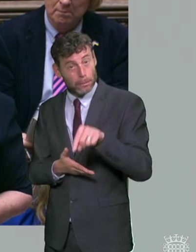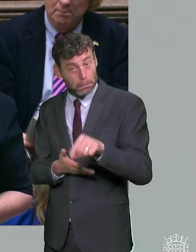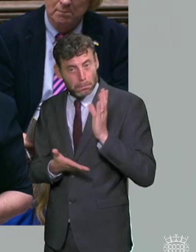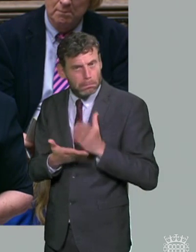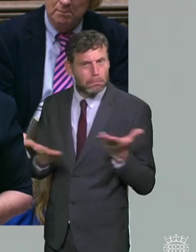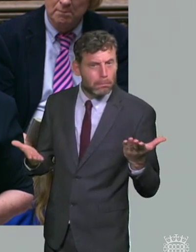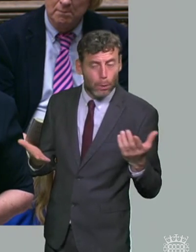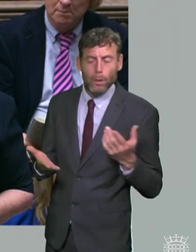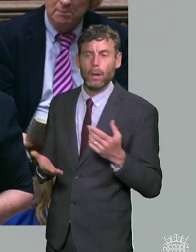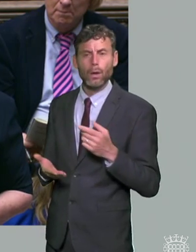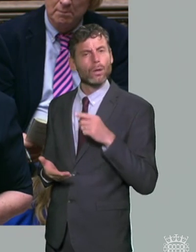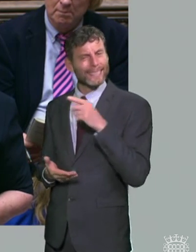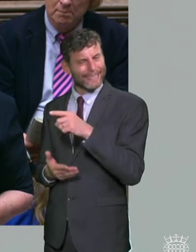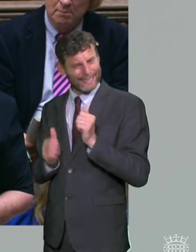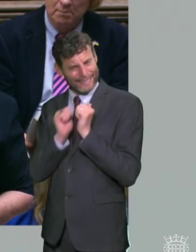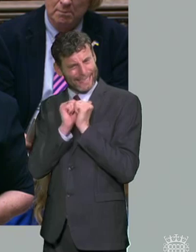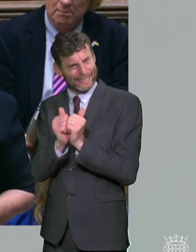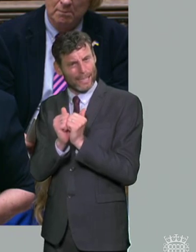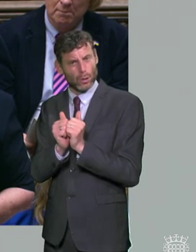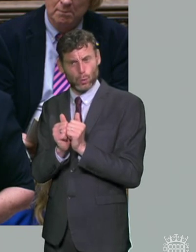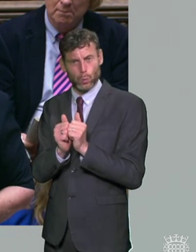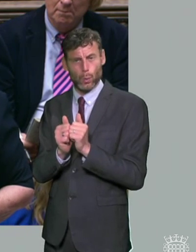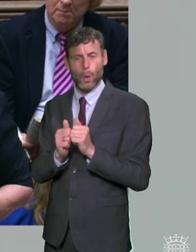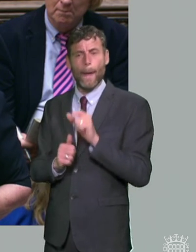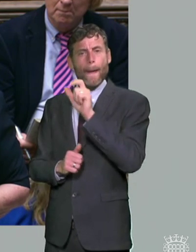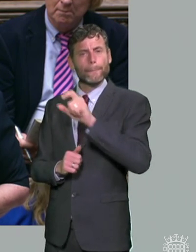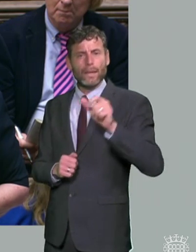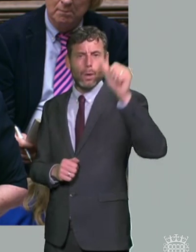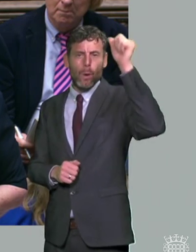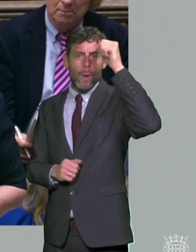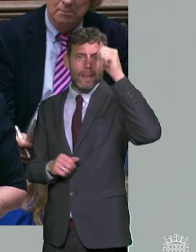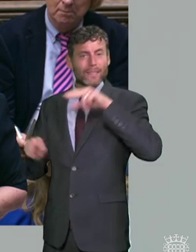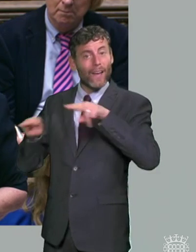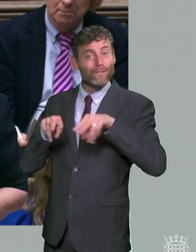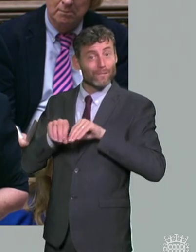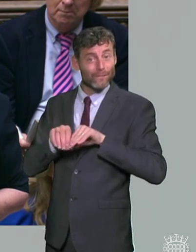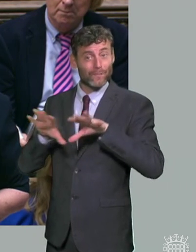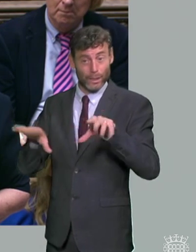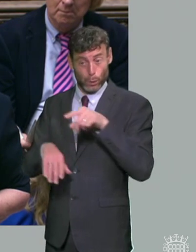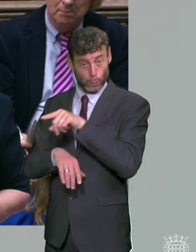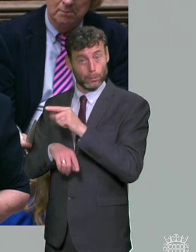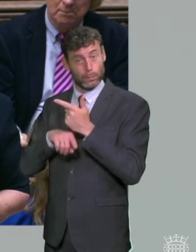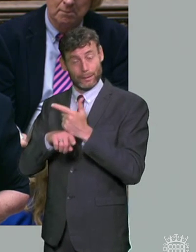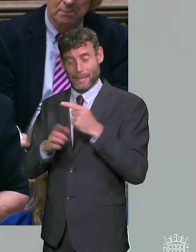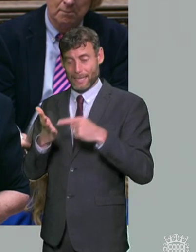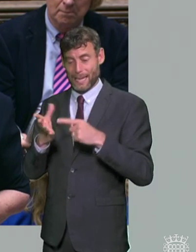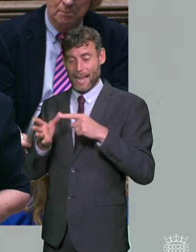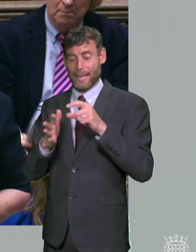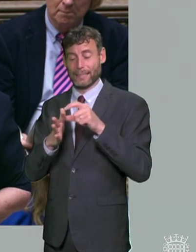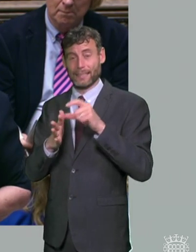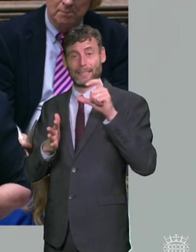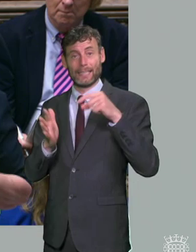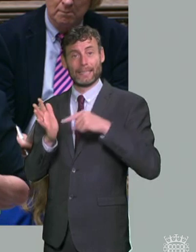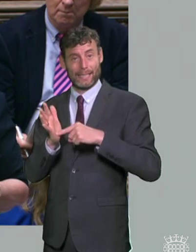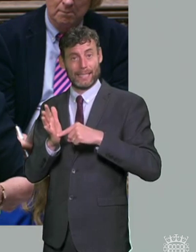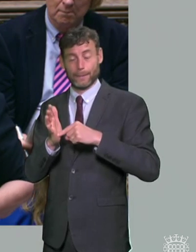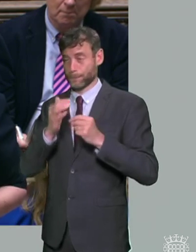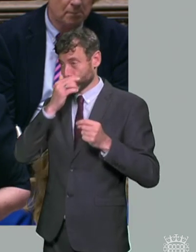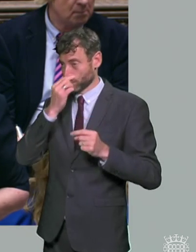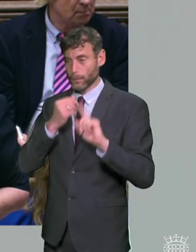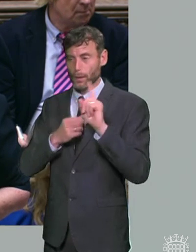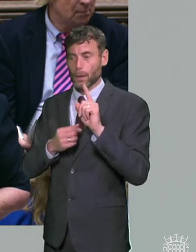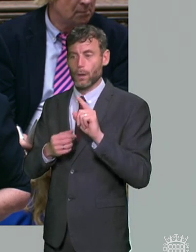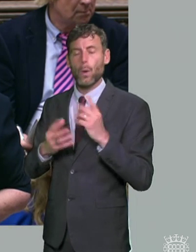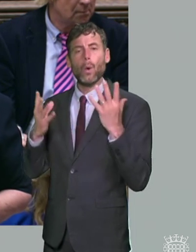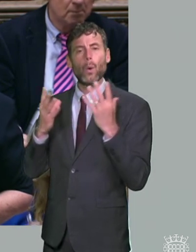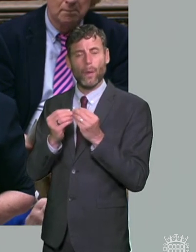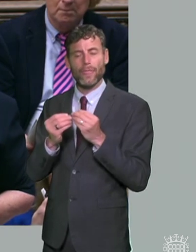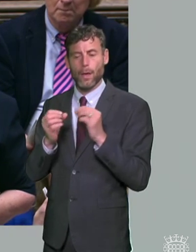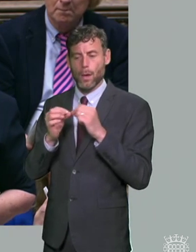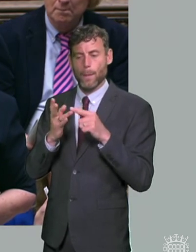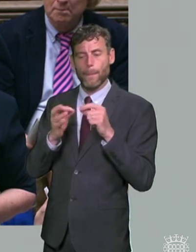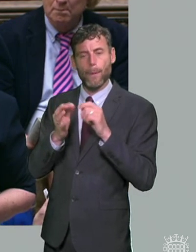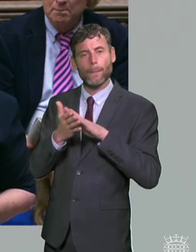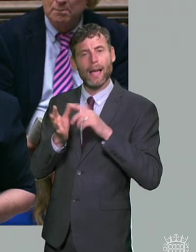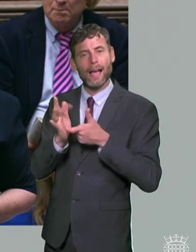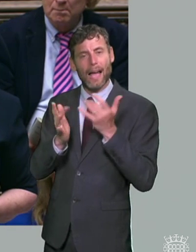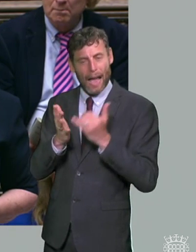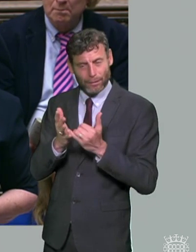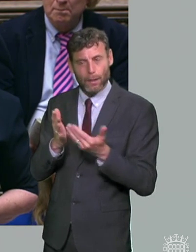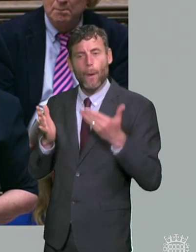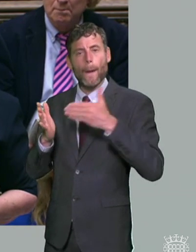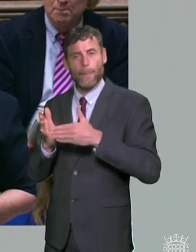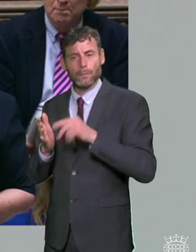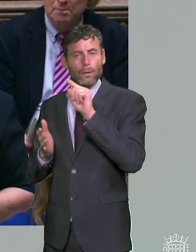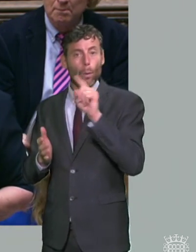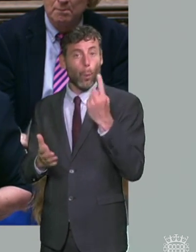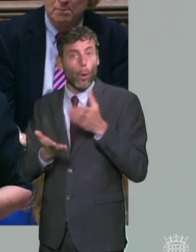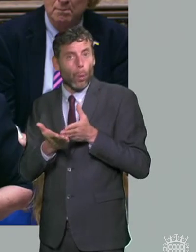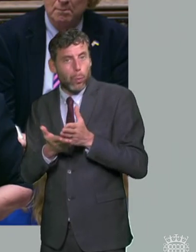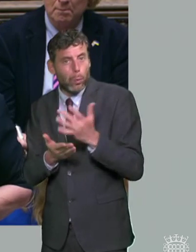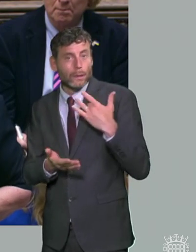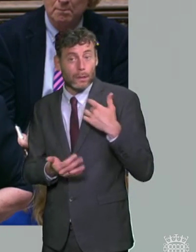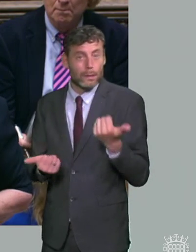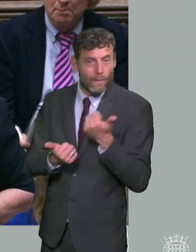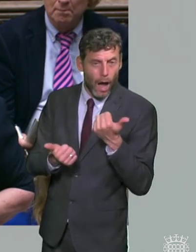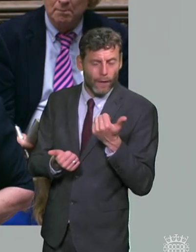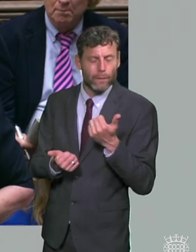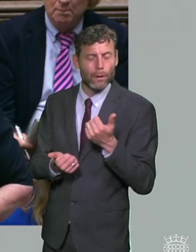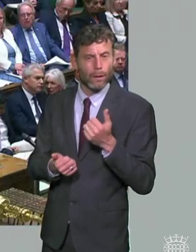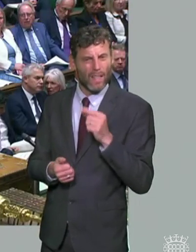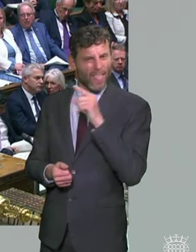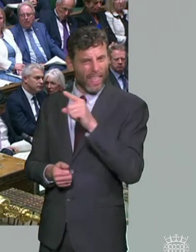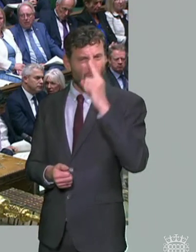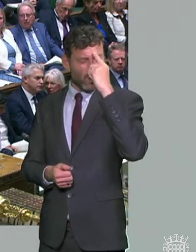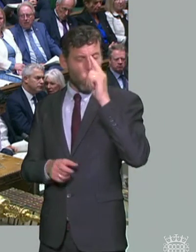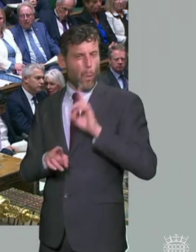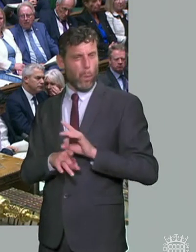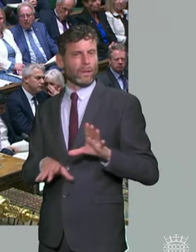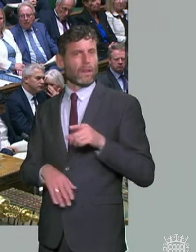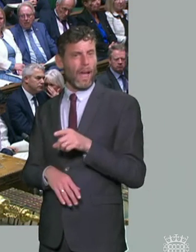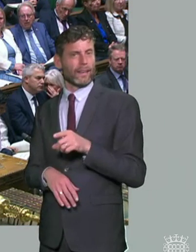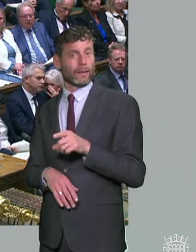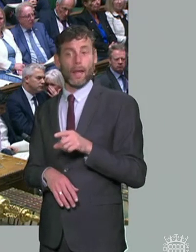Will he also recognise the immense value of the patient awareness videos that have been introduced by the trust, featuring “Whispering” Bob Harris, survivors and relatives of patients to help those going through this awful condition for the first time?